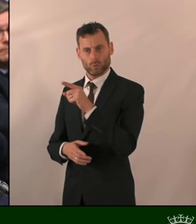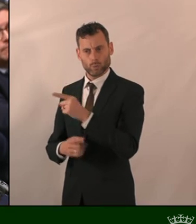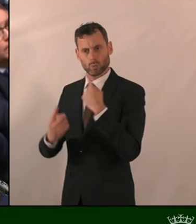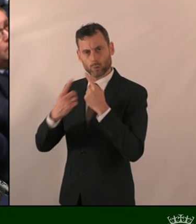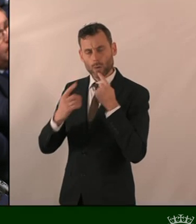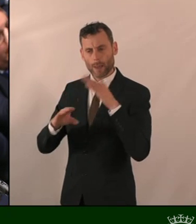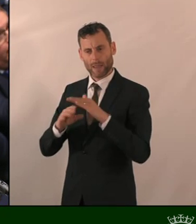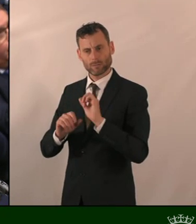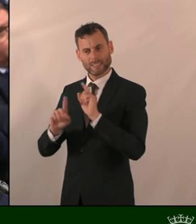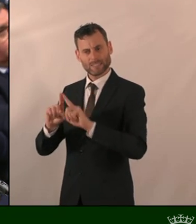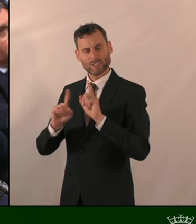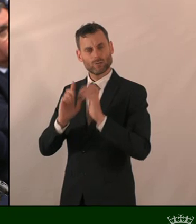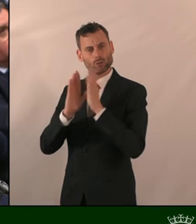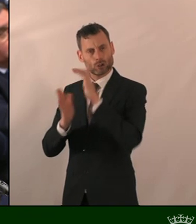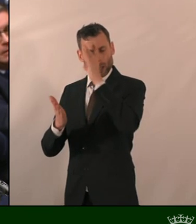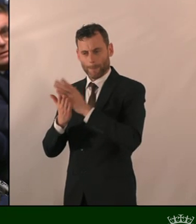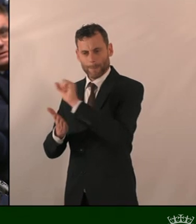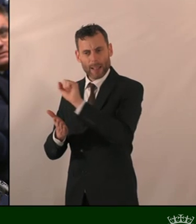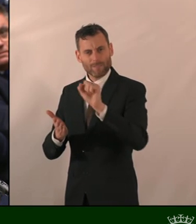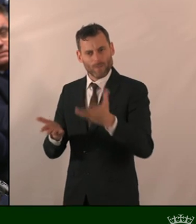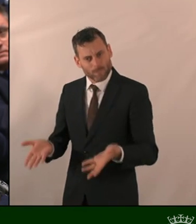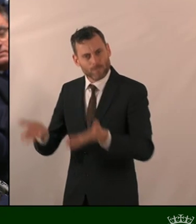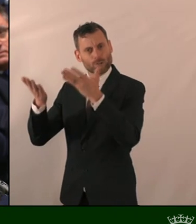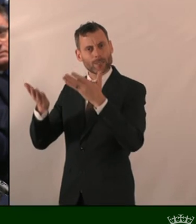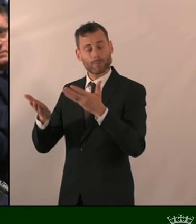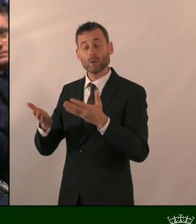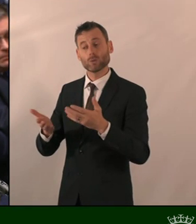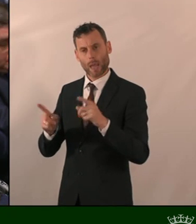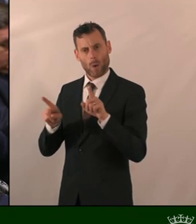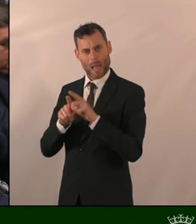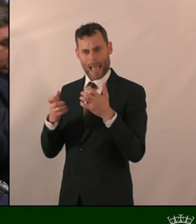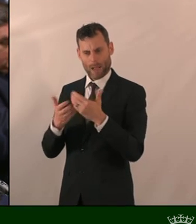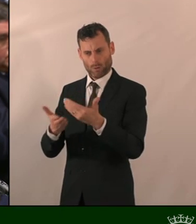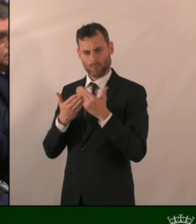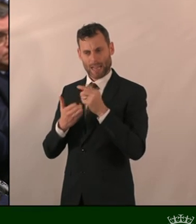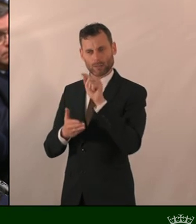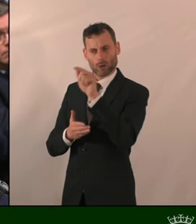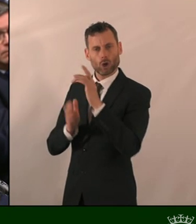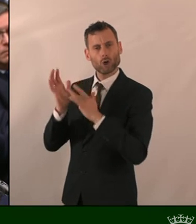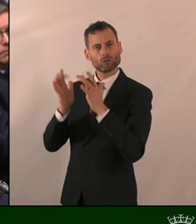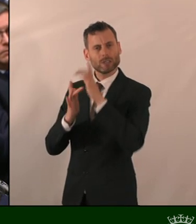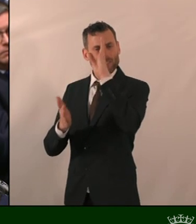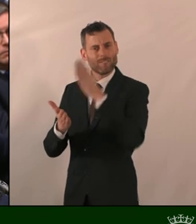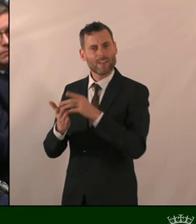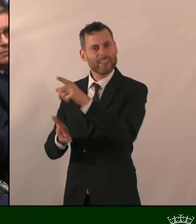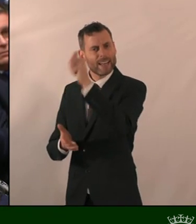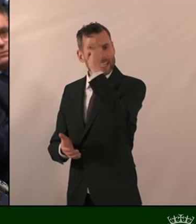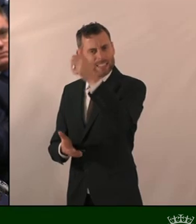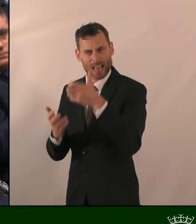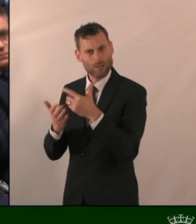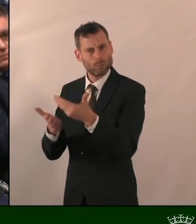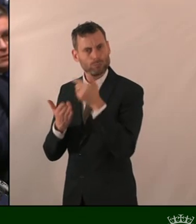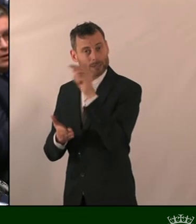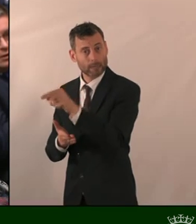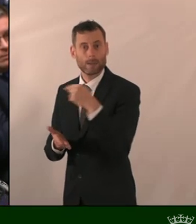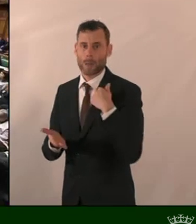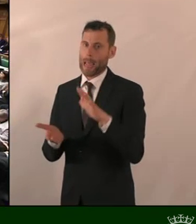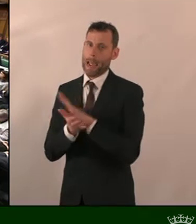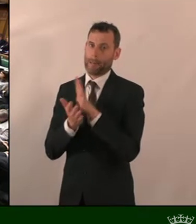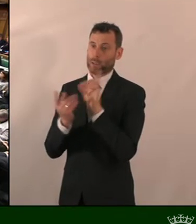I would be more than happy to meet the honourable Gentleman to discuss protecting those of a Christian faith in India and around the world.